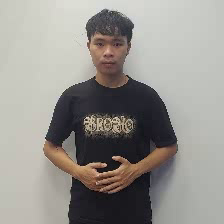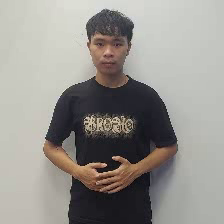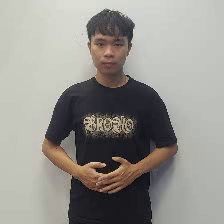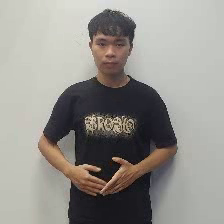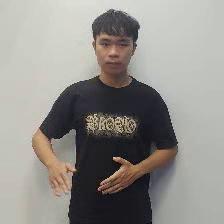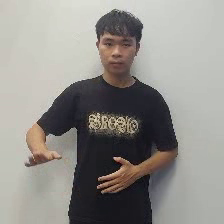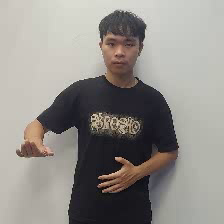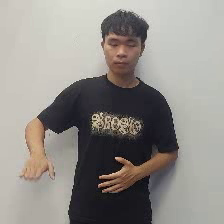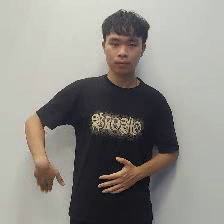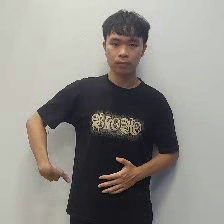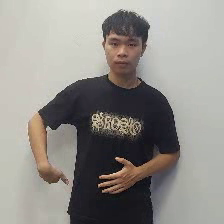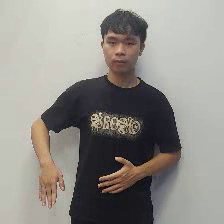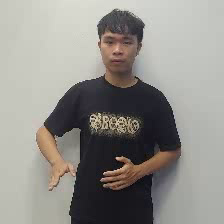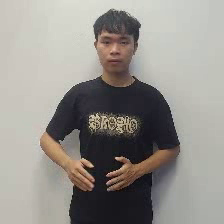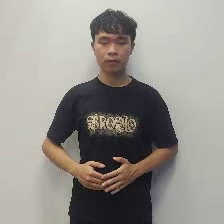Phía sau